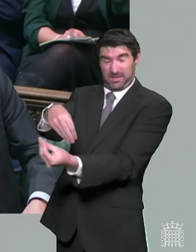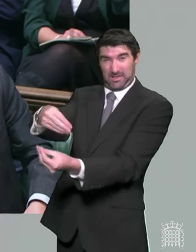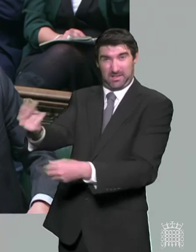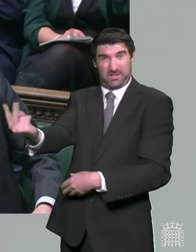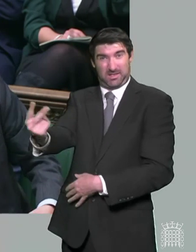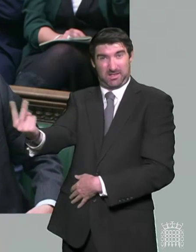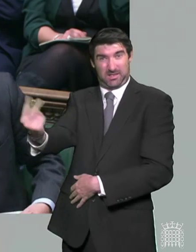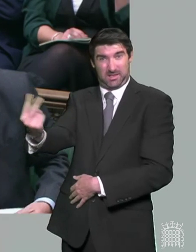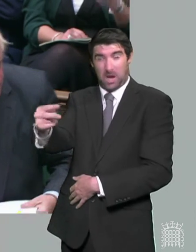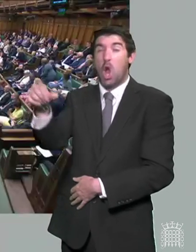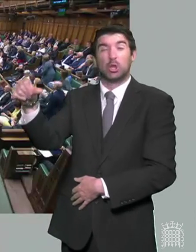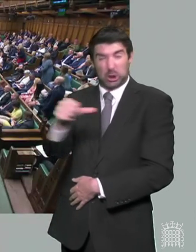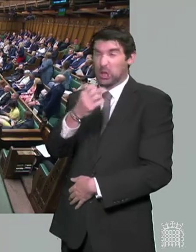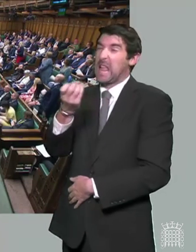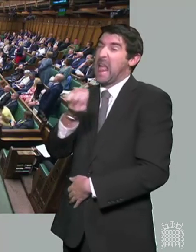They should come out and condemn it.